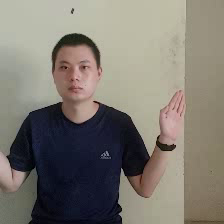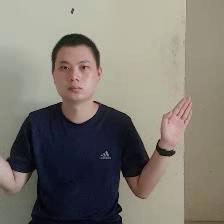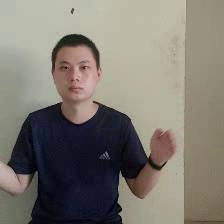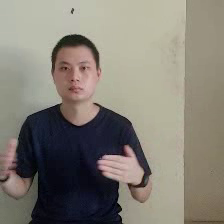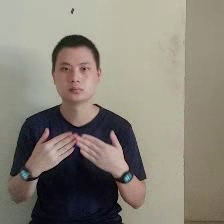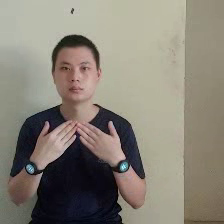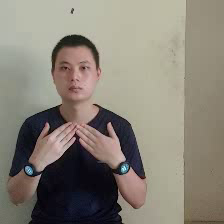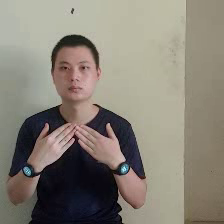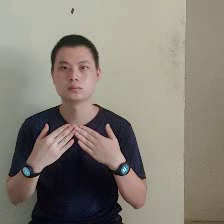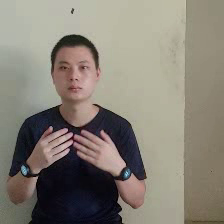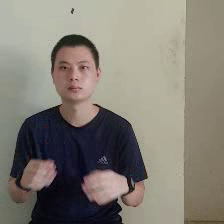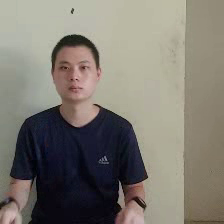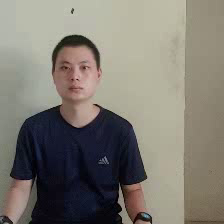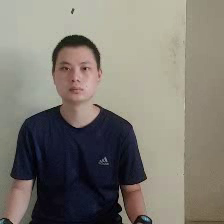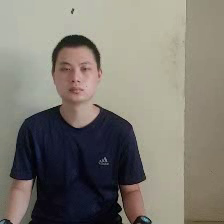Bế mạc